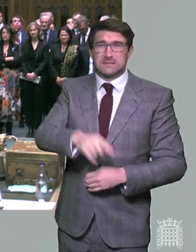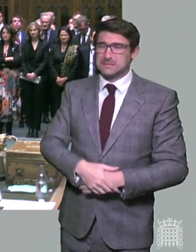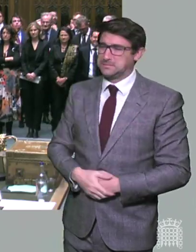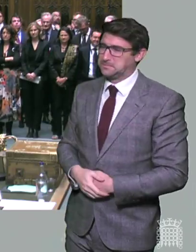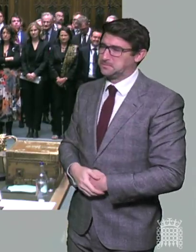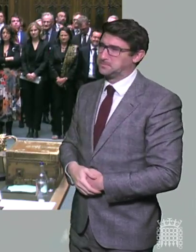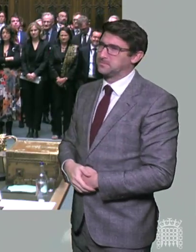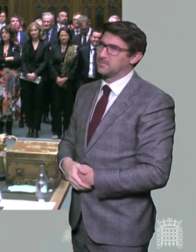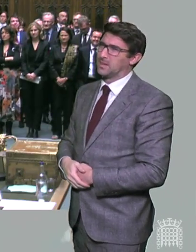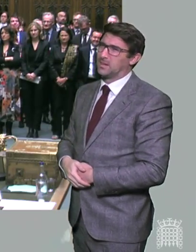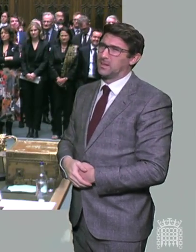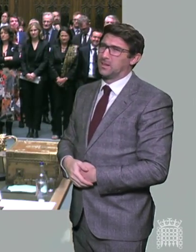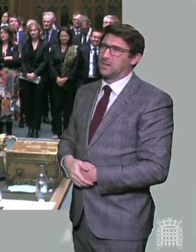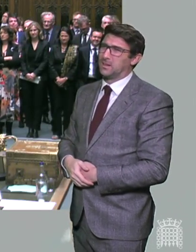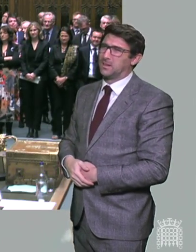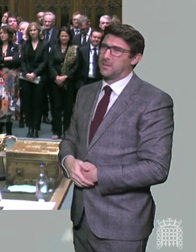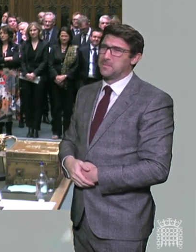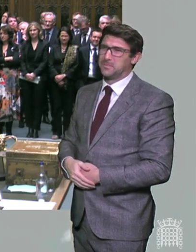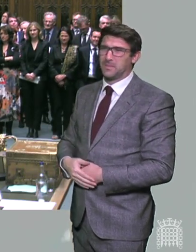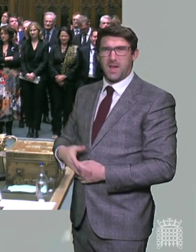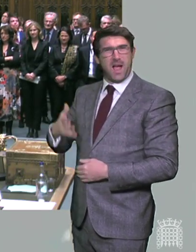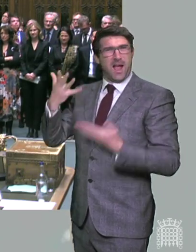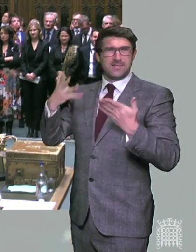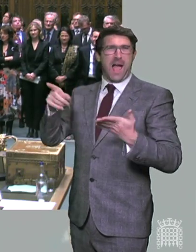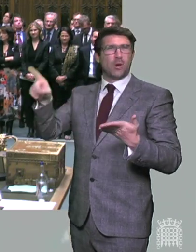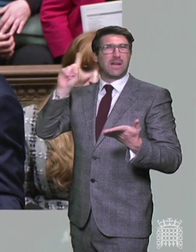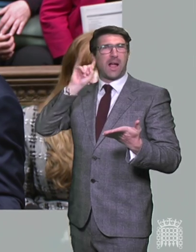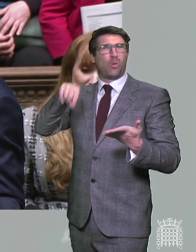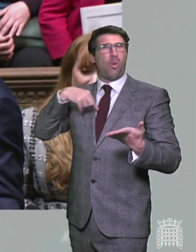The Prime Minister is not even attempting to answer the questions now.